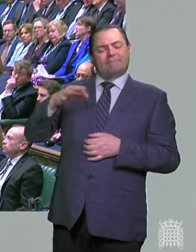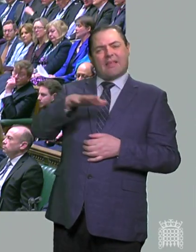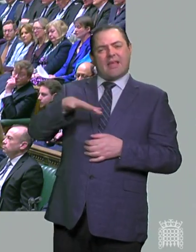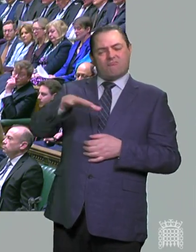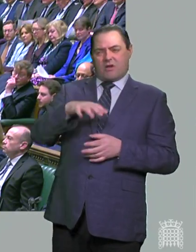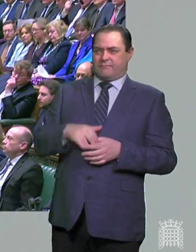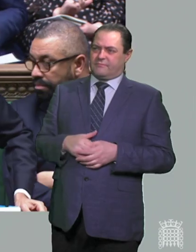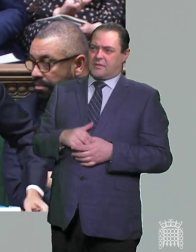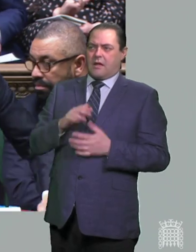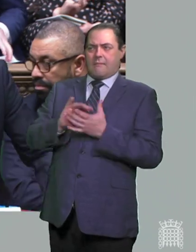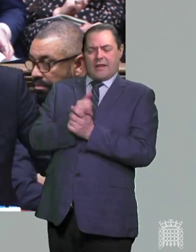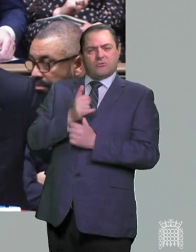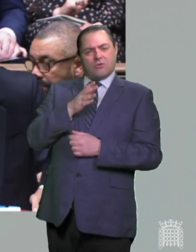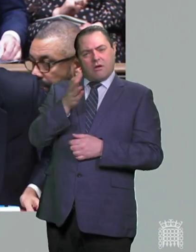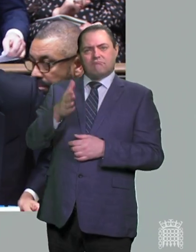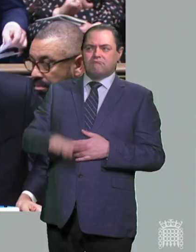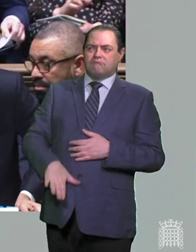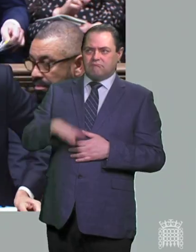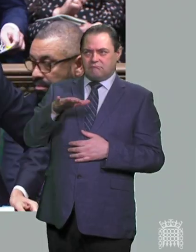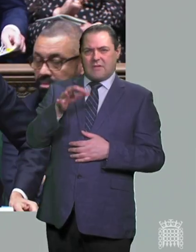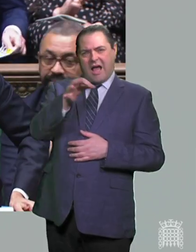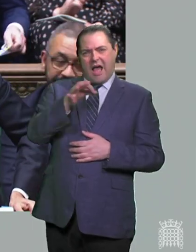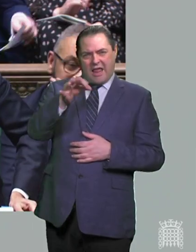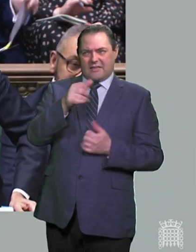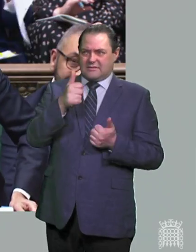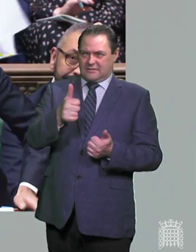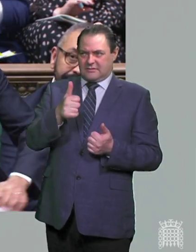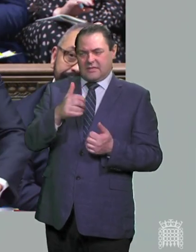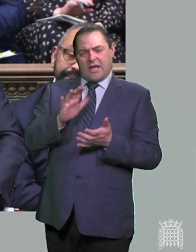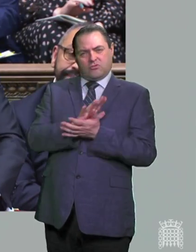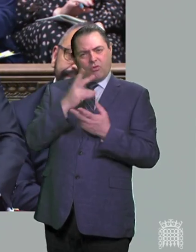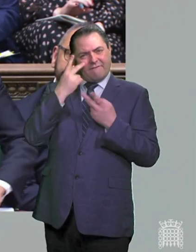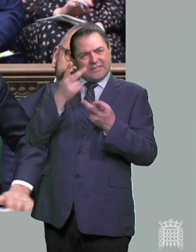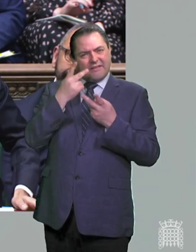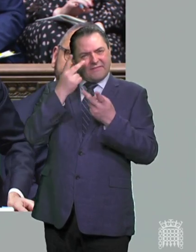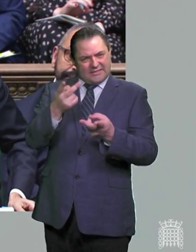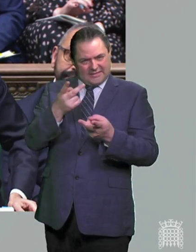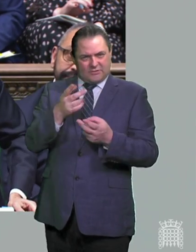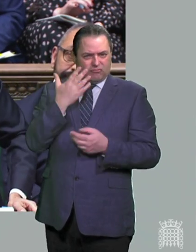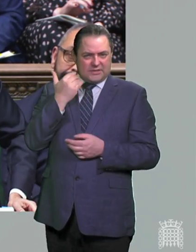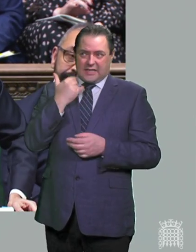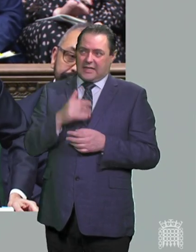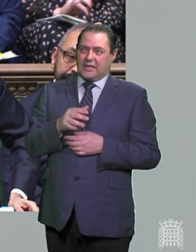It was a pleasure to spend many happy childhood holidays on the Island, and I enjoyed visiting him more recently there as well.